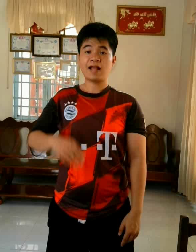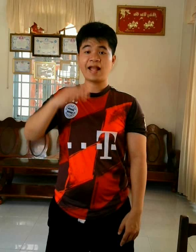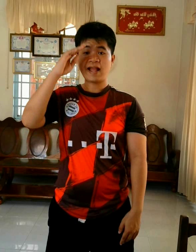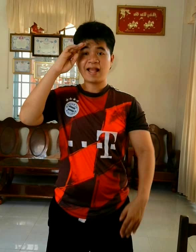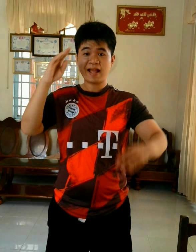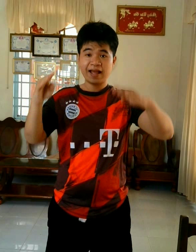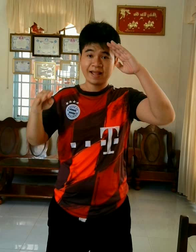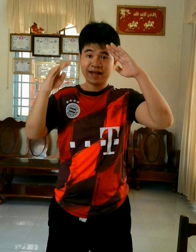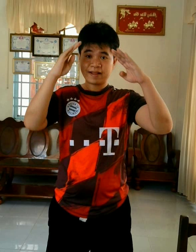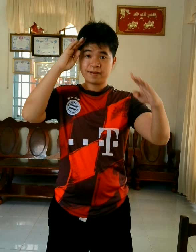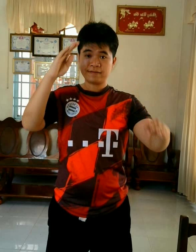xin chao